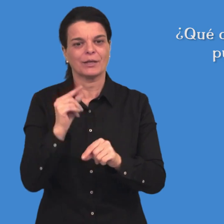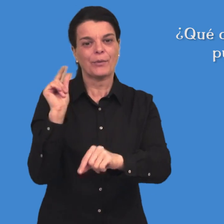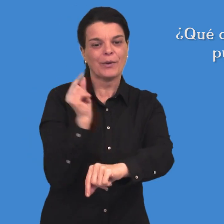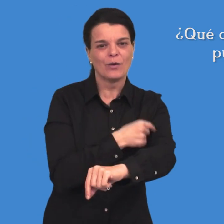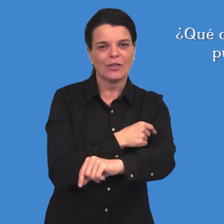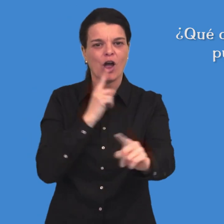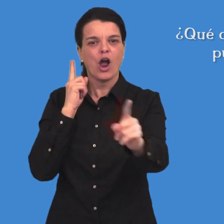vacuna